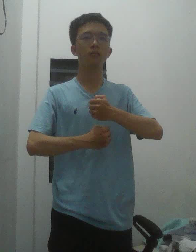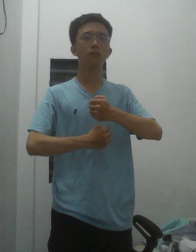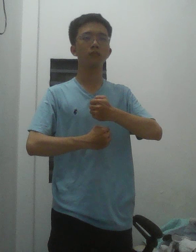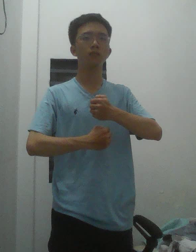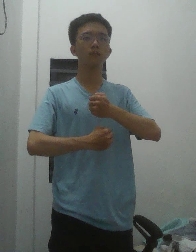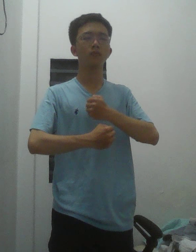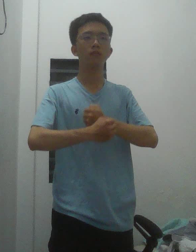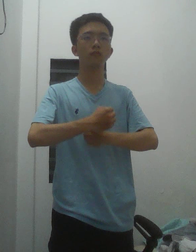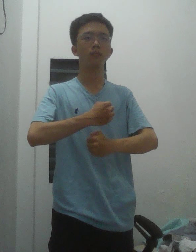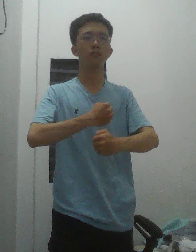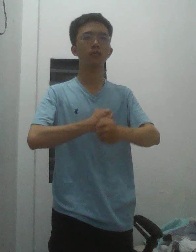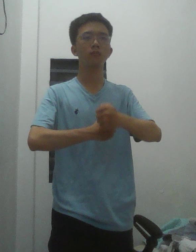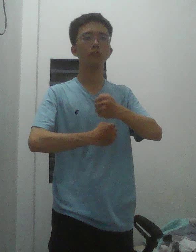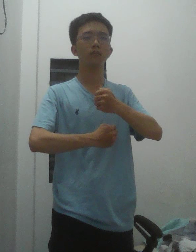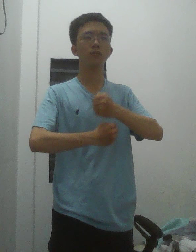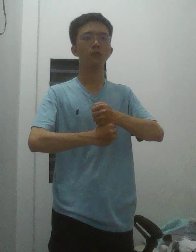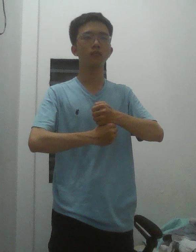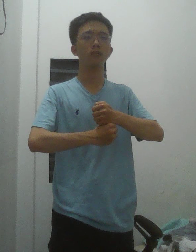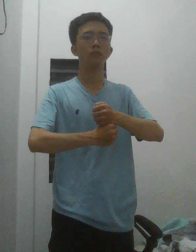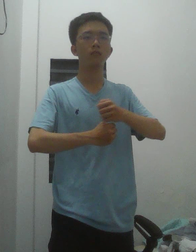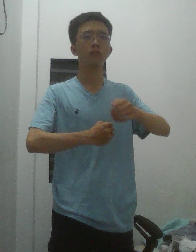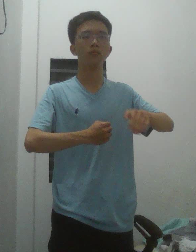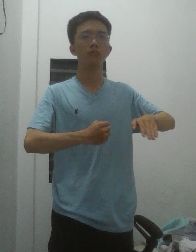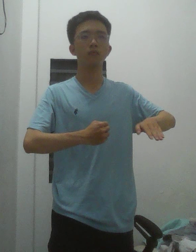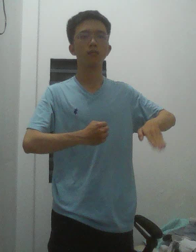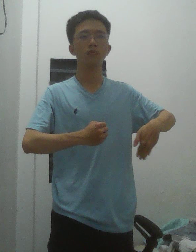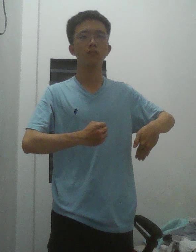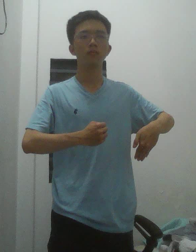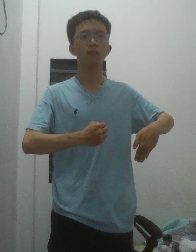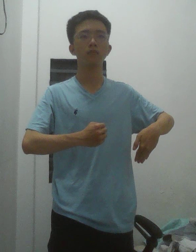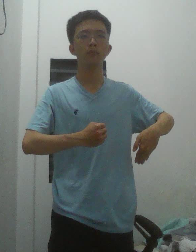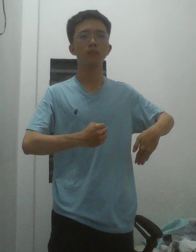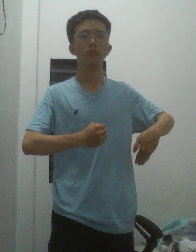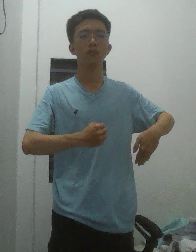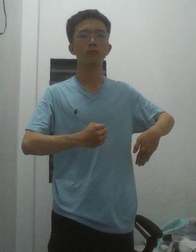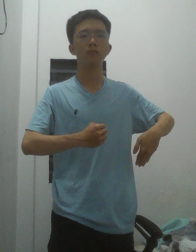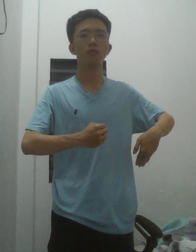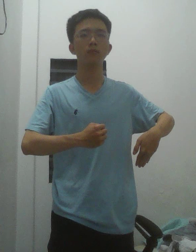nam sau